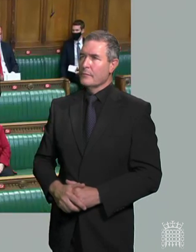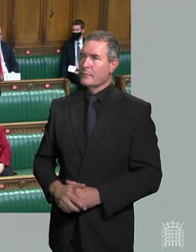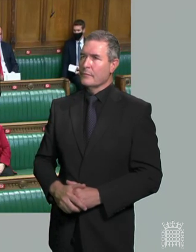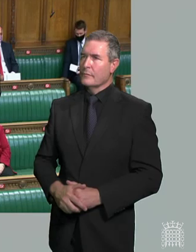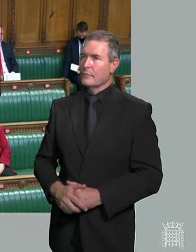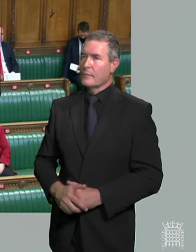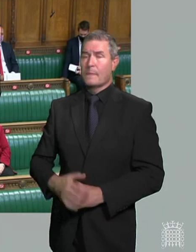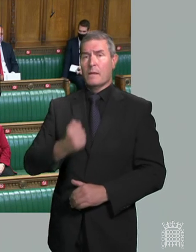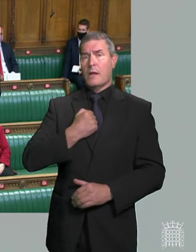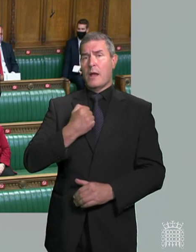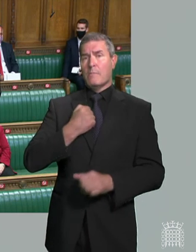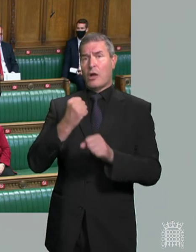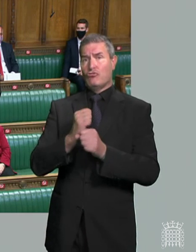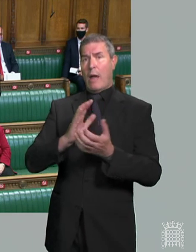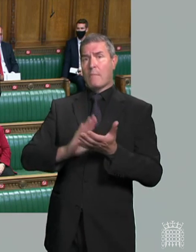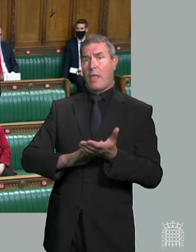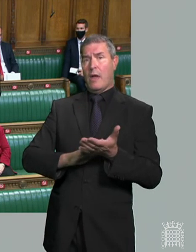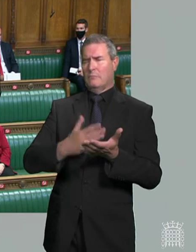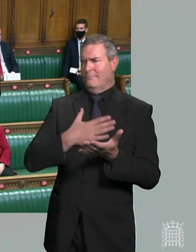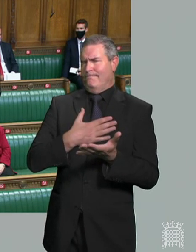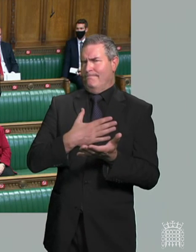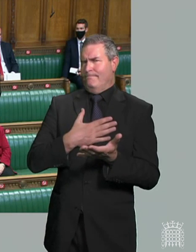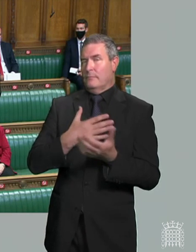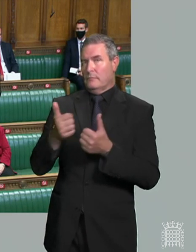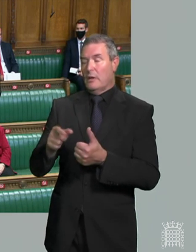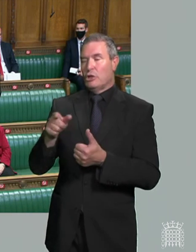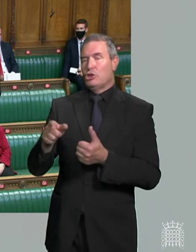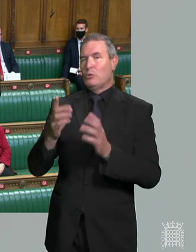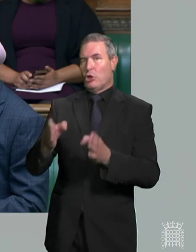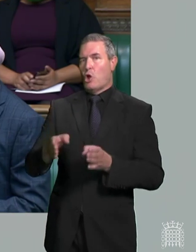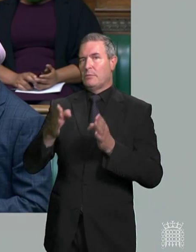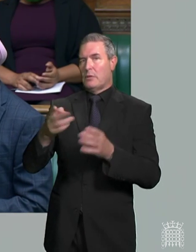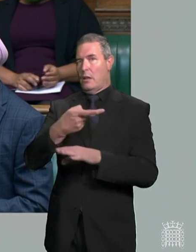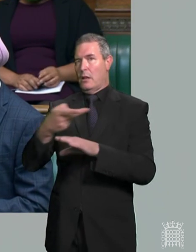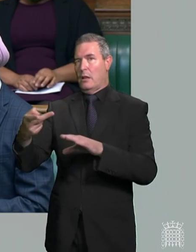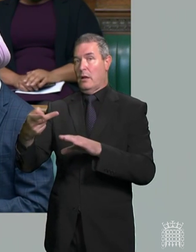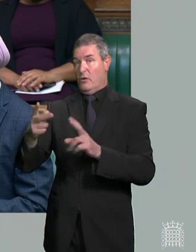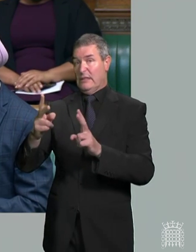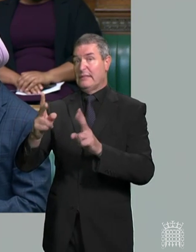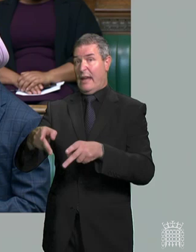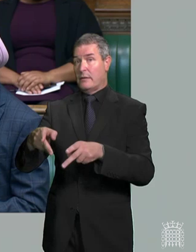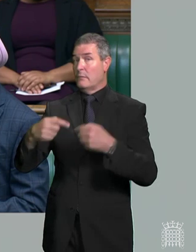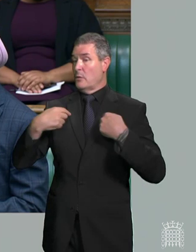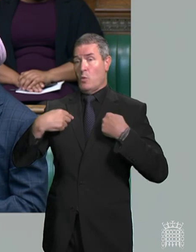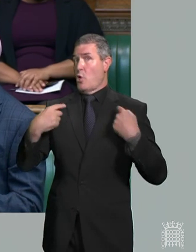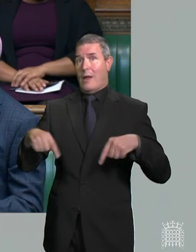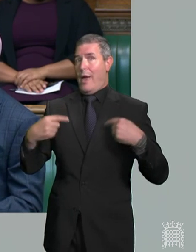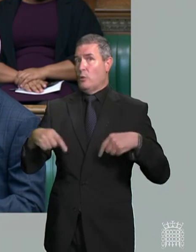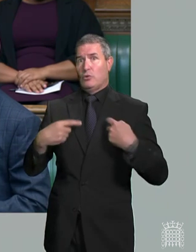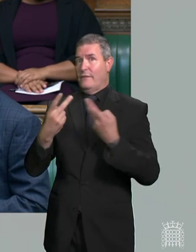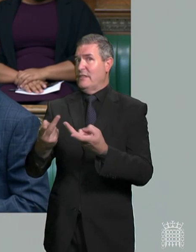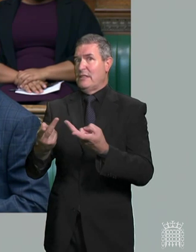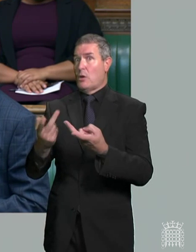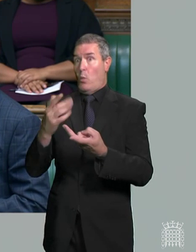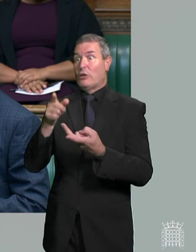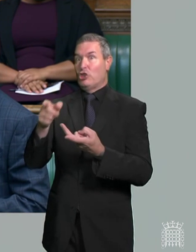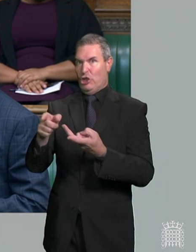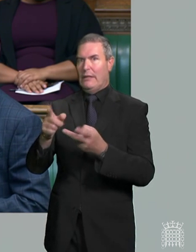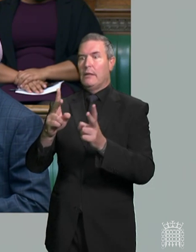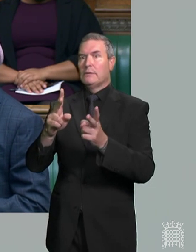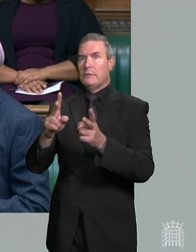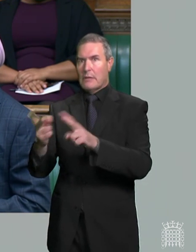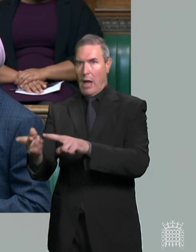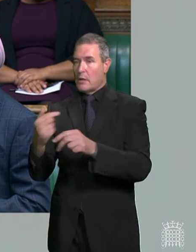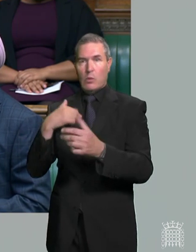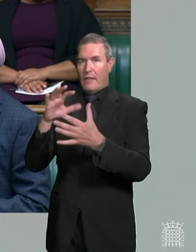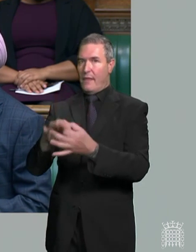When my grandmother, whom I loved dearly, was lying on her hospital deathbed, none of us was allowed to be there to comfort her in her final moments.